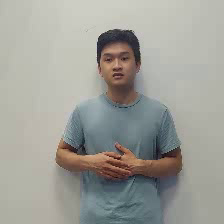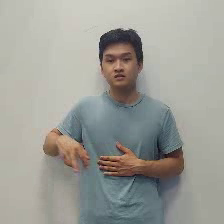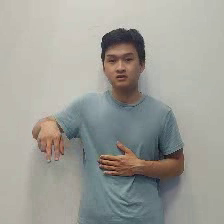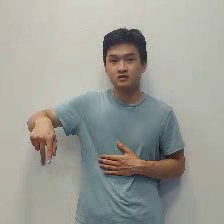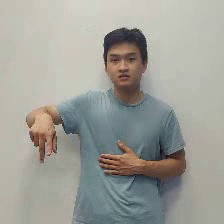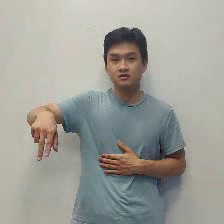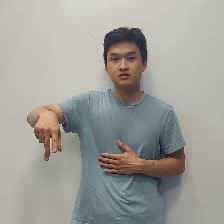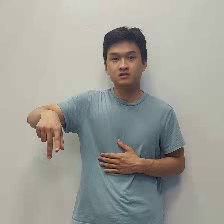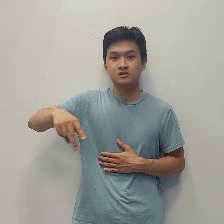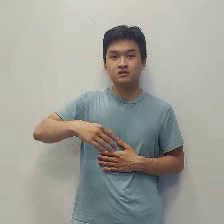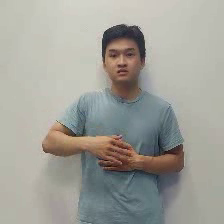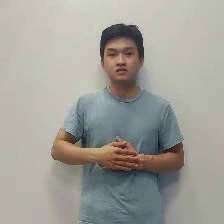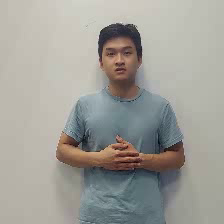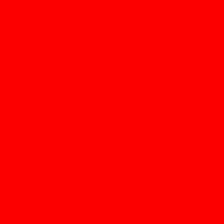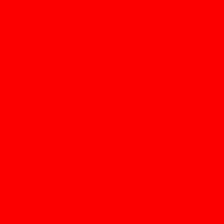Đi